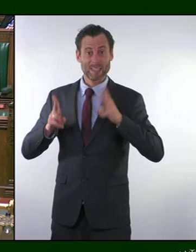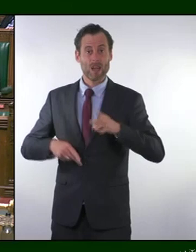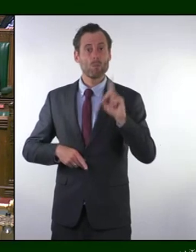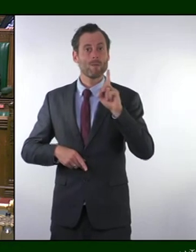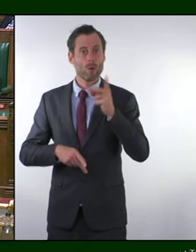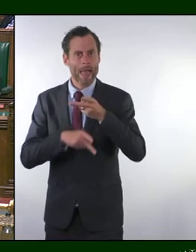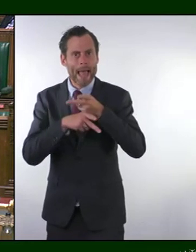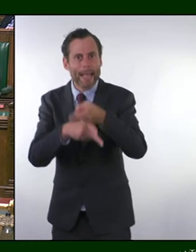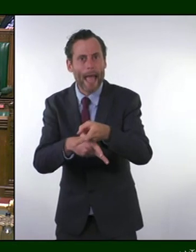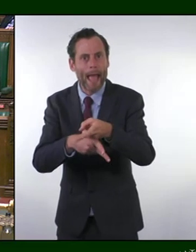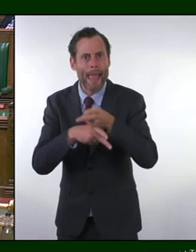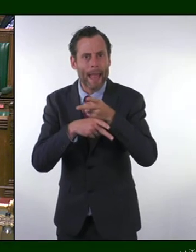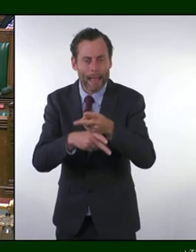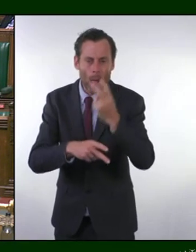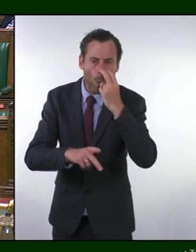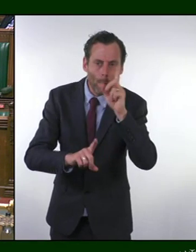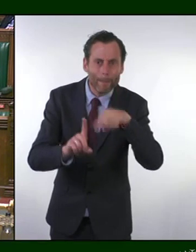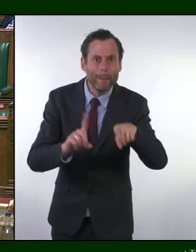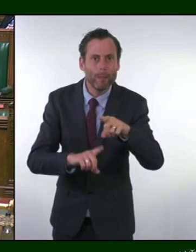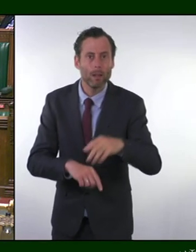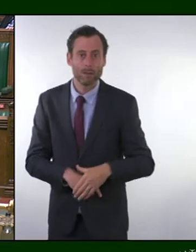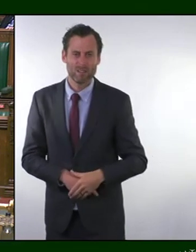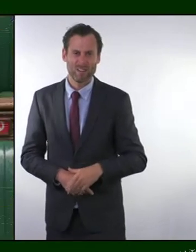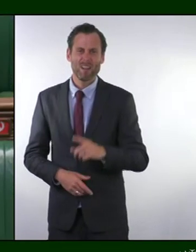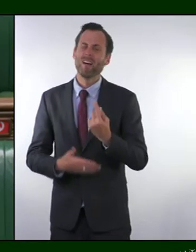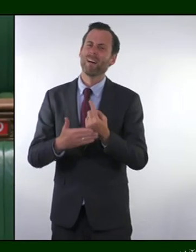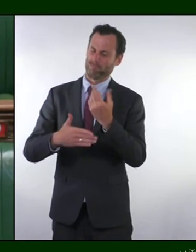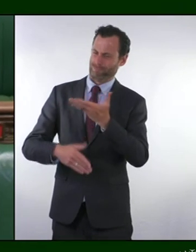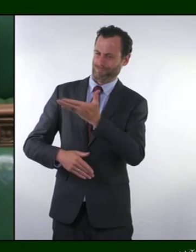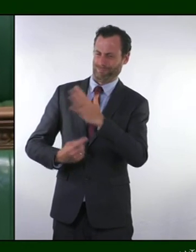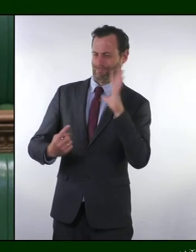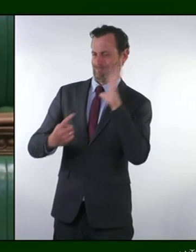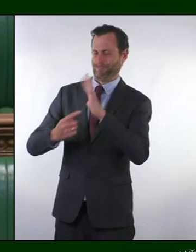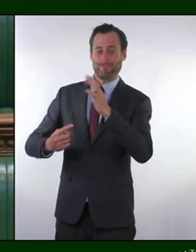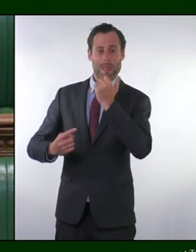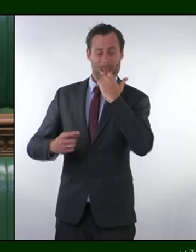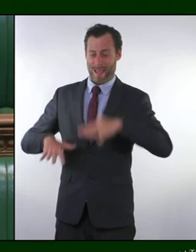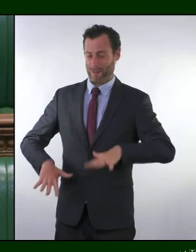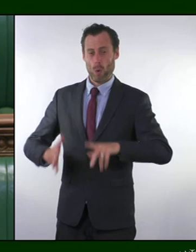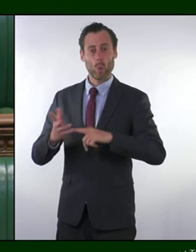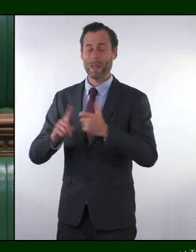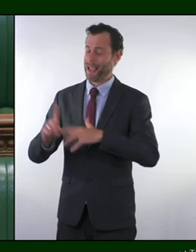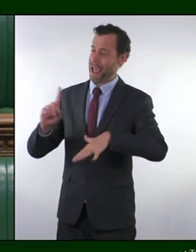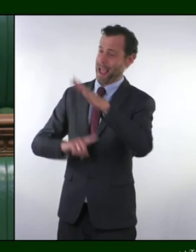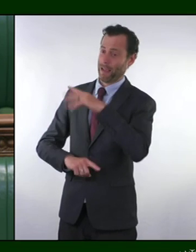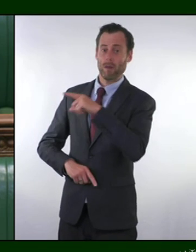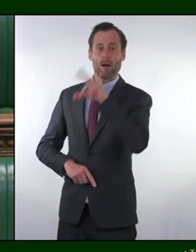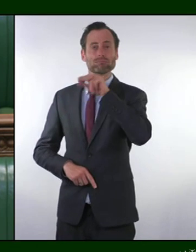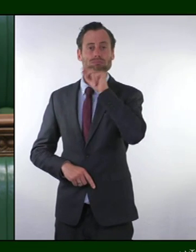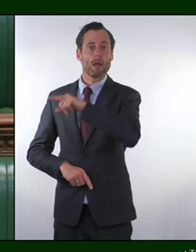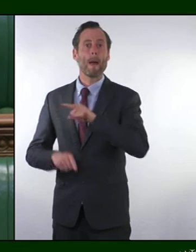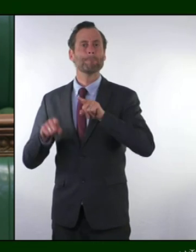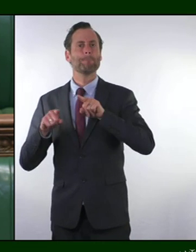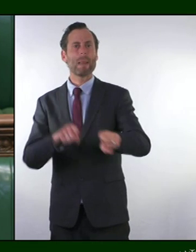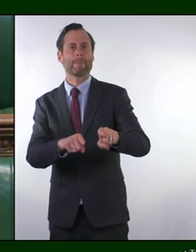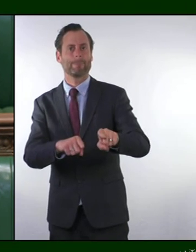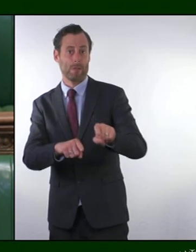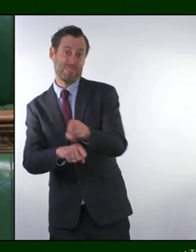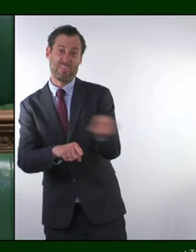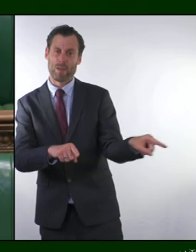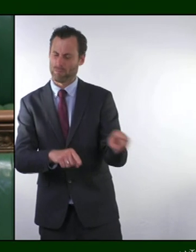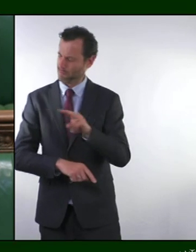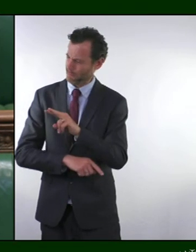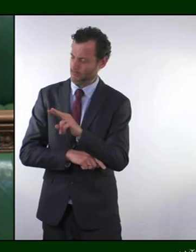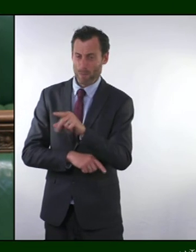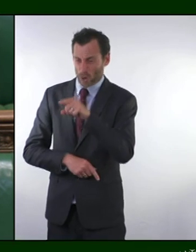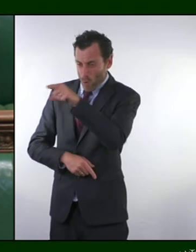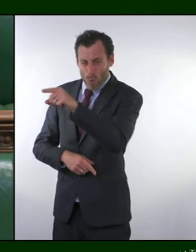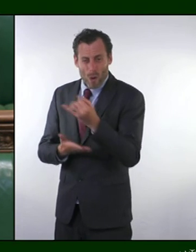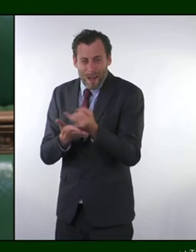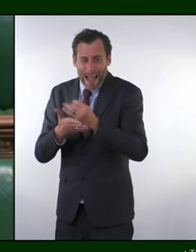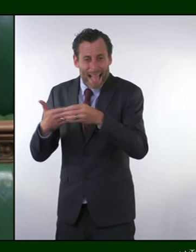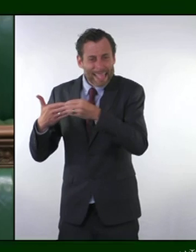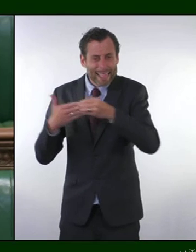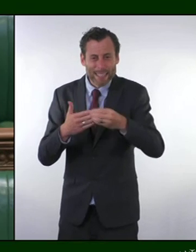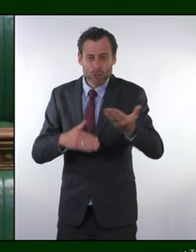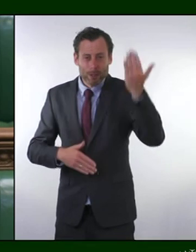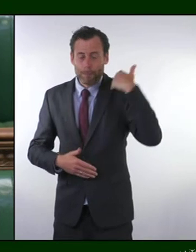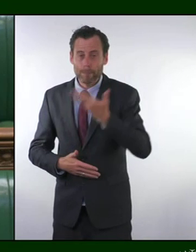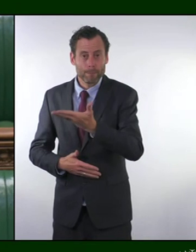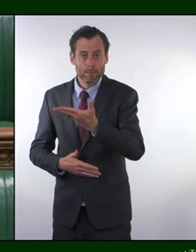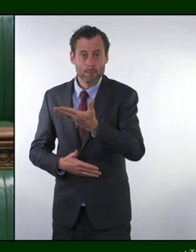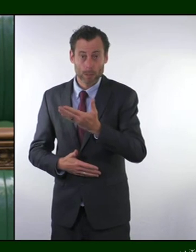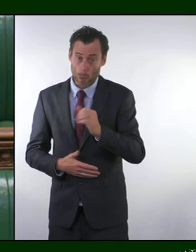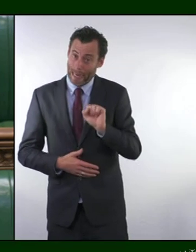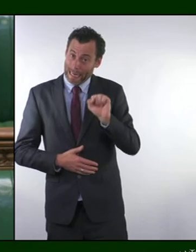And then to get the most senior man in the country turning round and blaming them on what has been an absolute travesty of leadership from the Government, I just think it is appalling.”